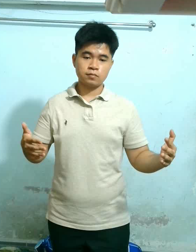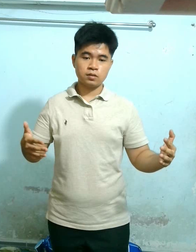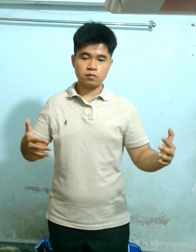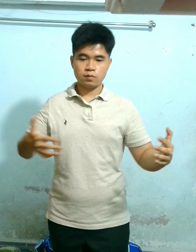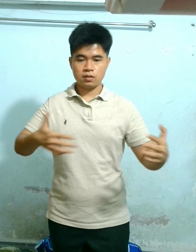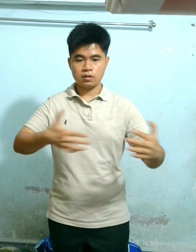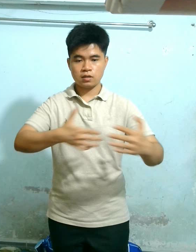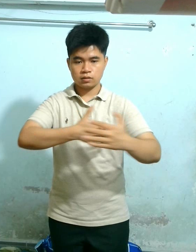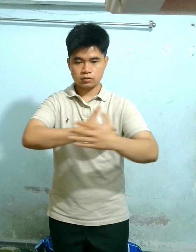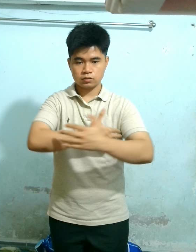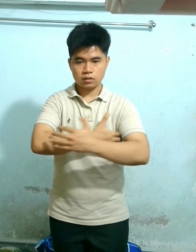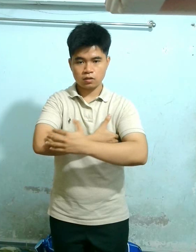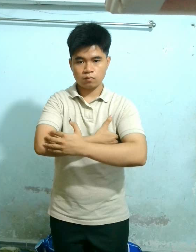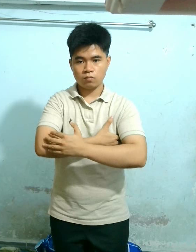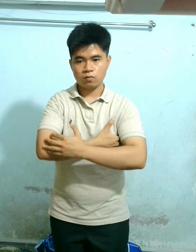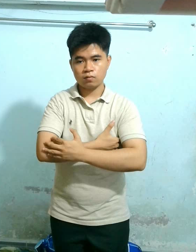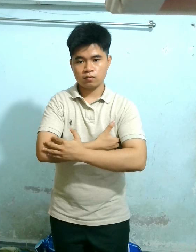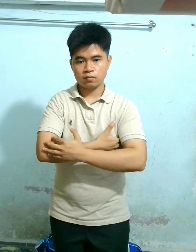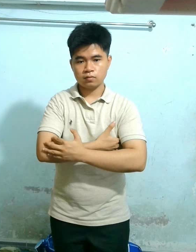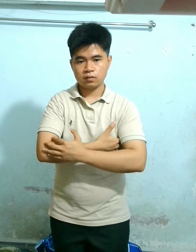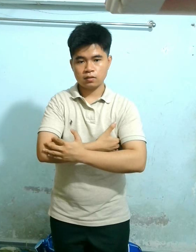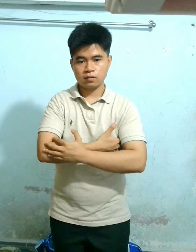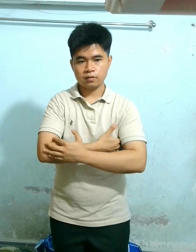om